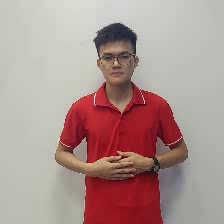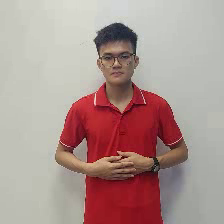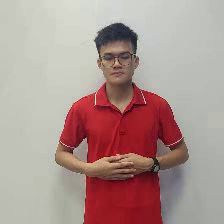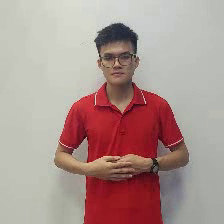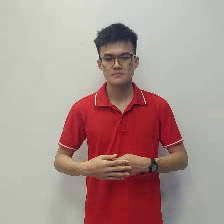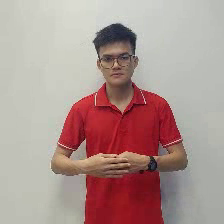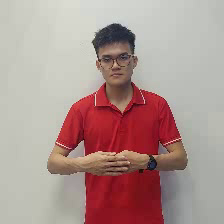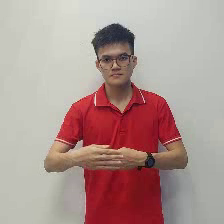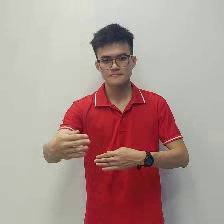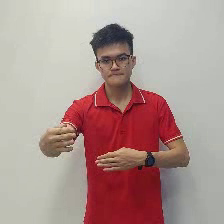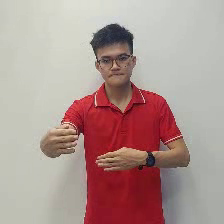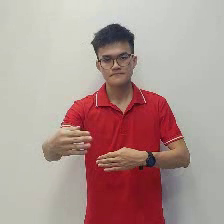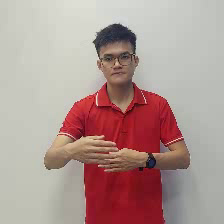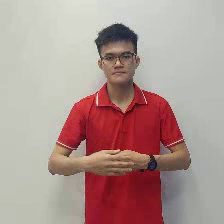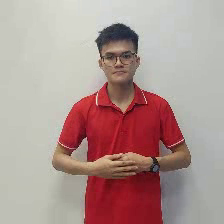Xa